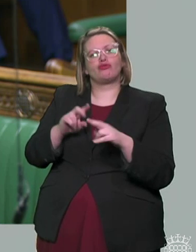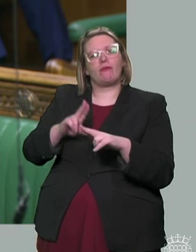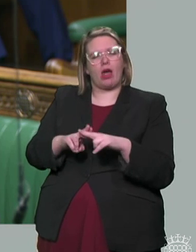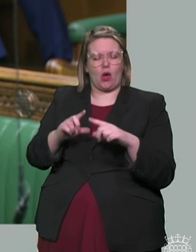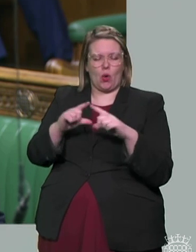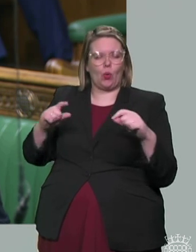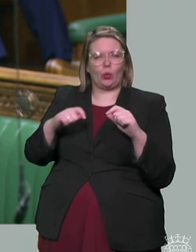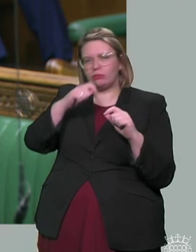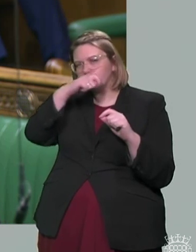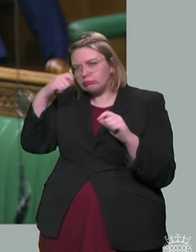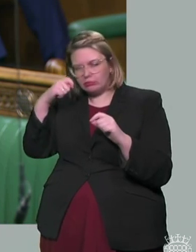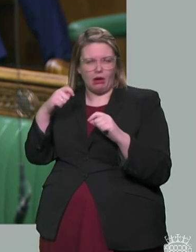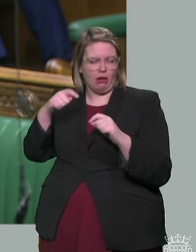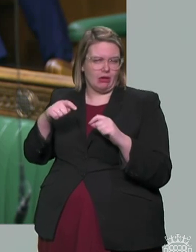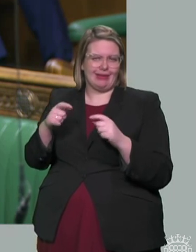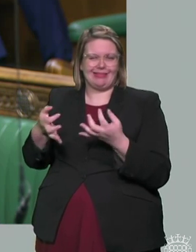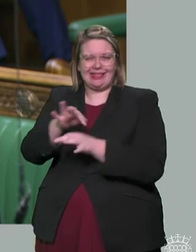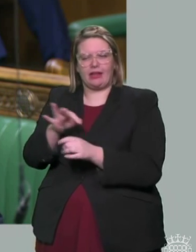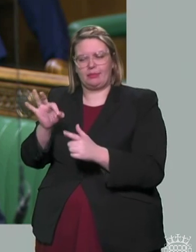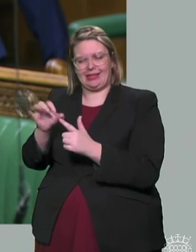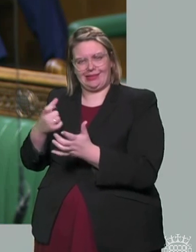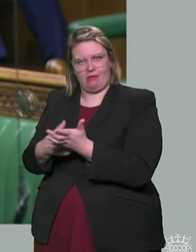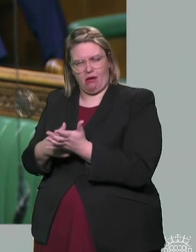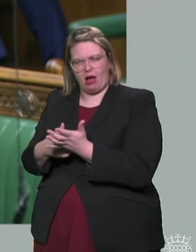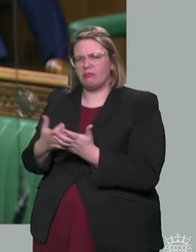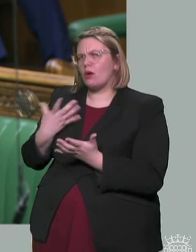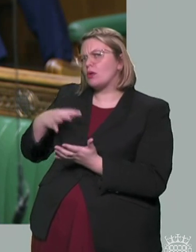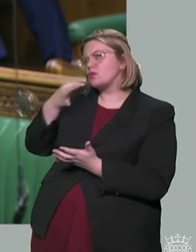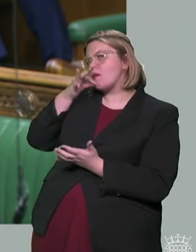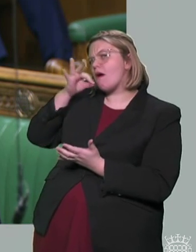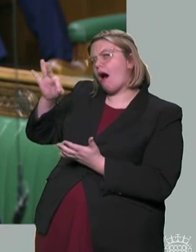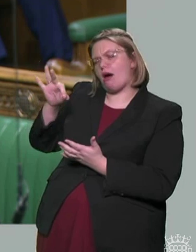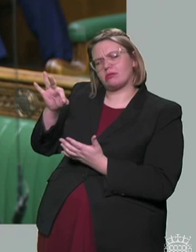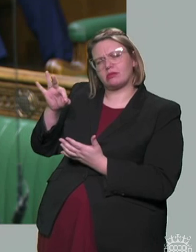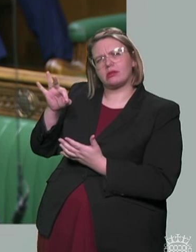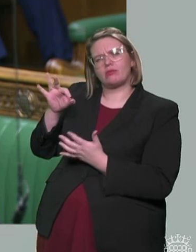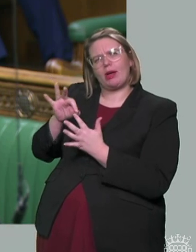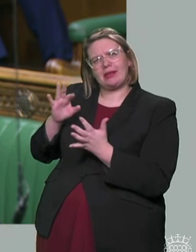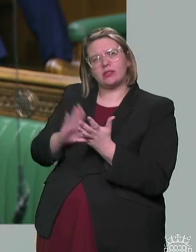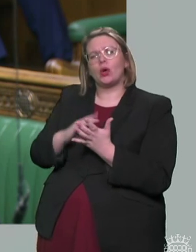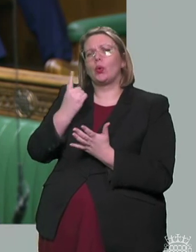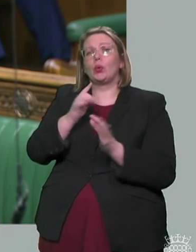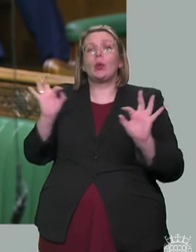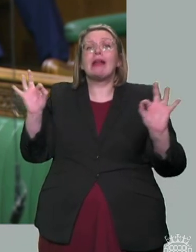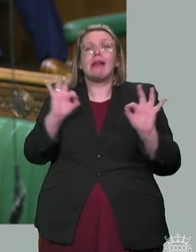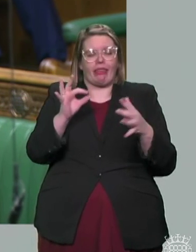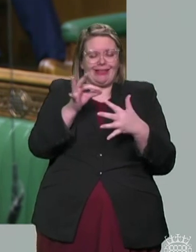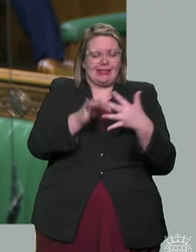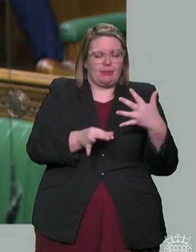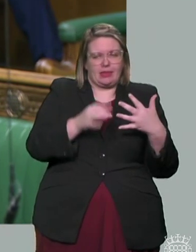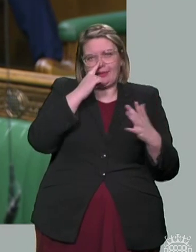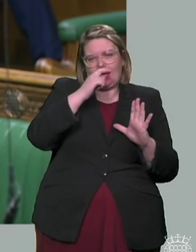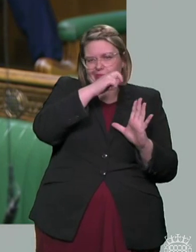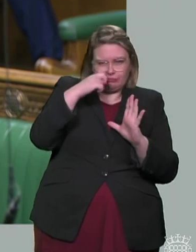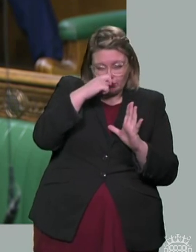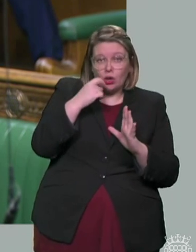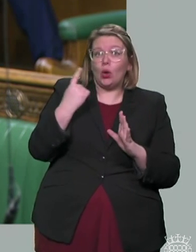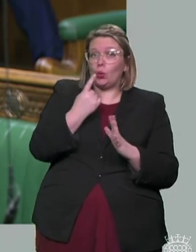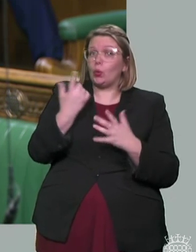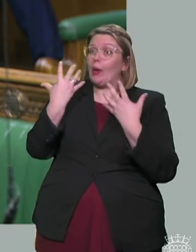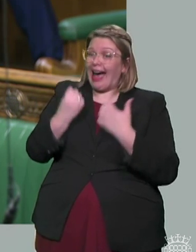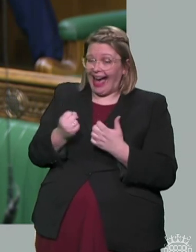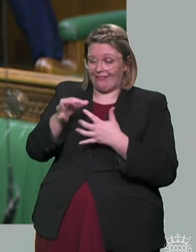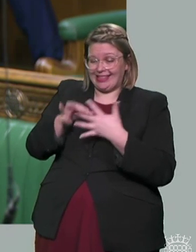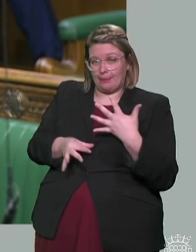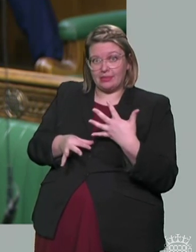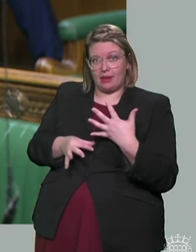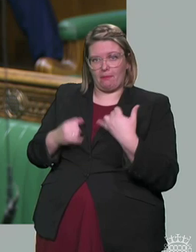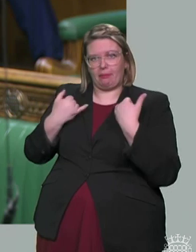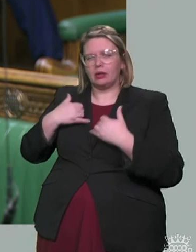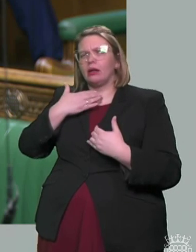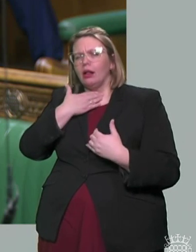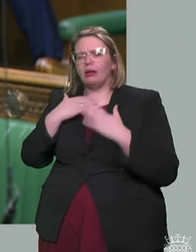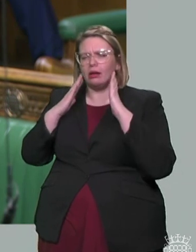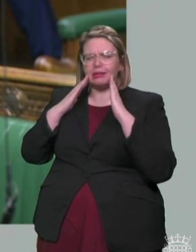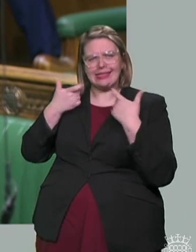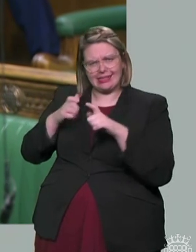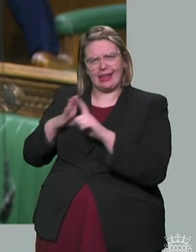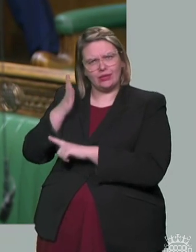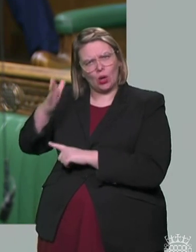For clarity, is it the case at the moment that that is only for asymptomatic testing—for people who do not have symptoms—and that if people have symptoms, they will still be required to get a PCR test?